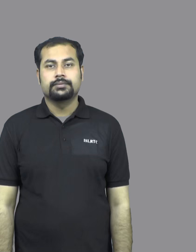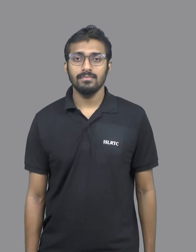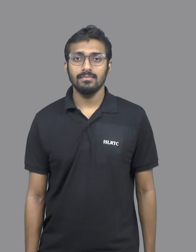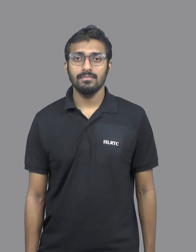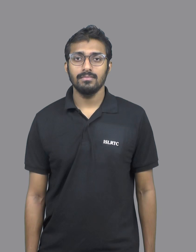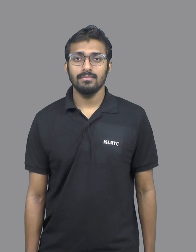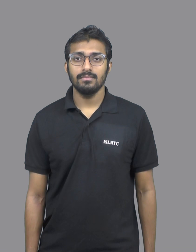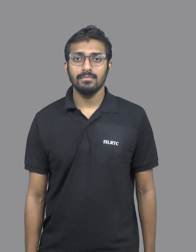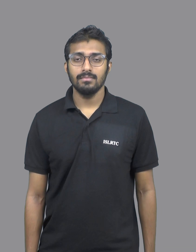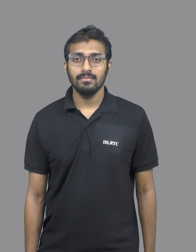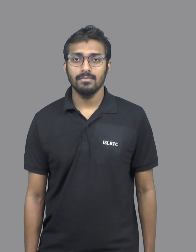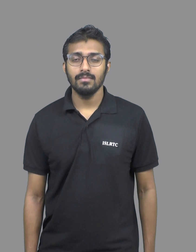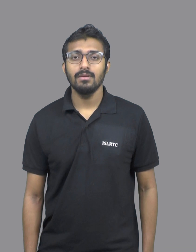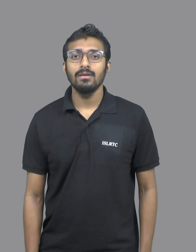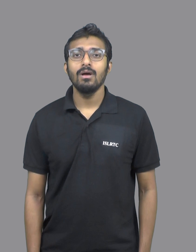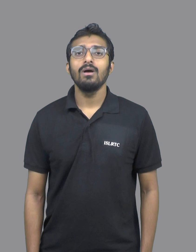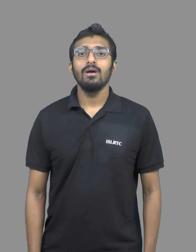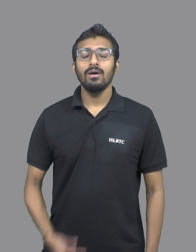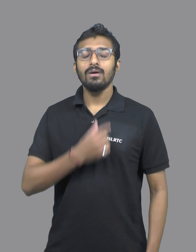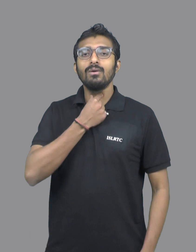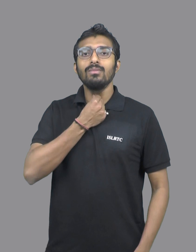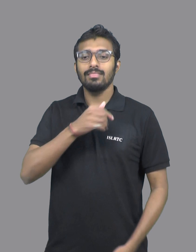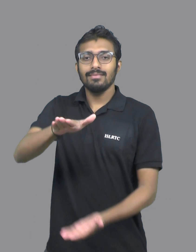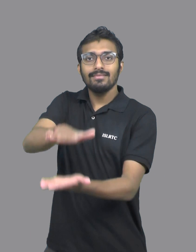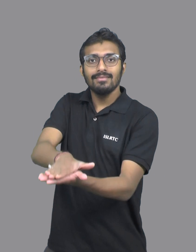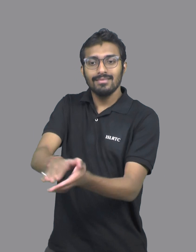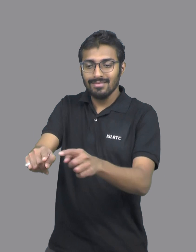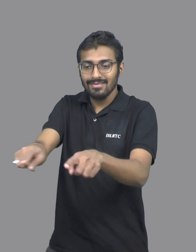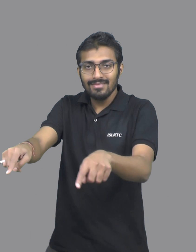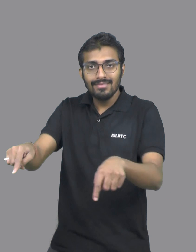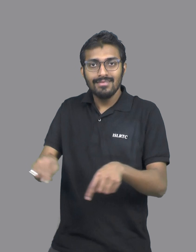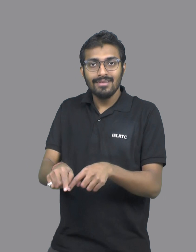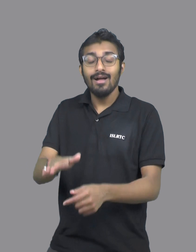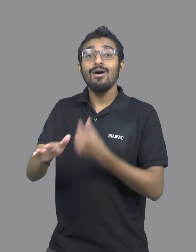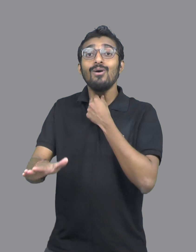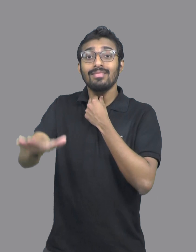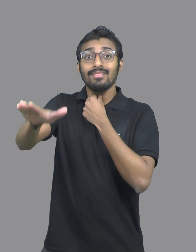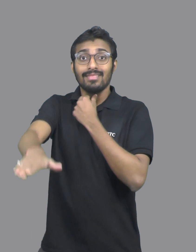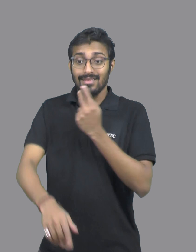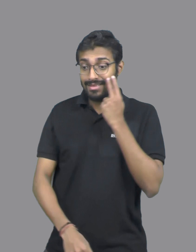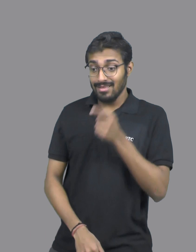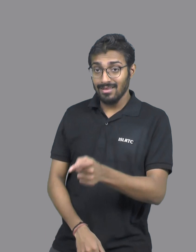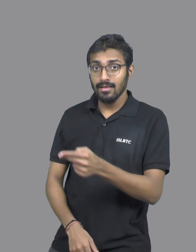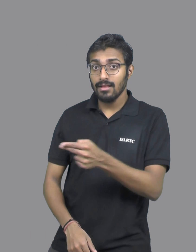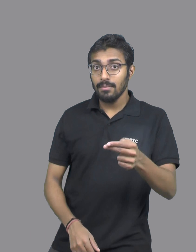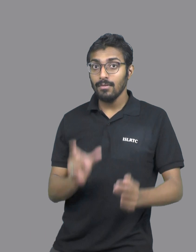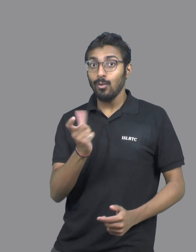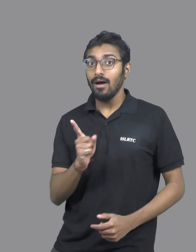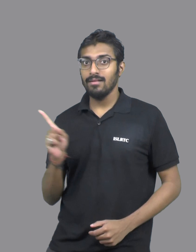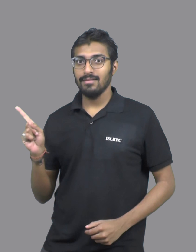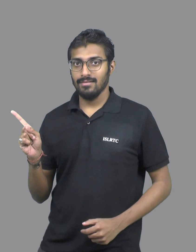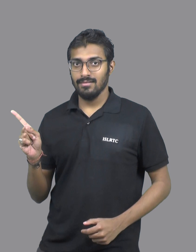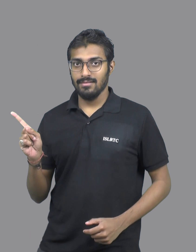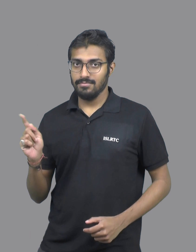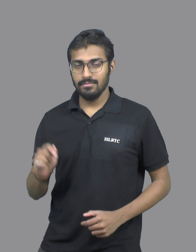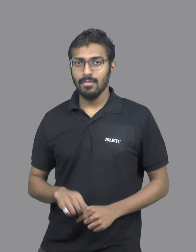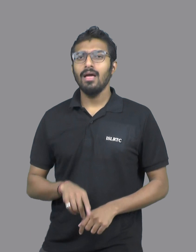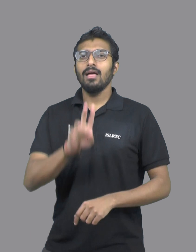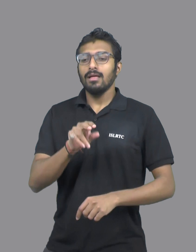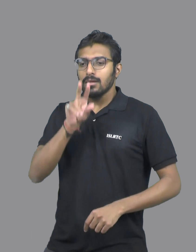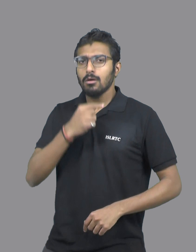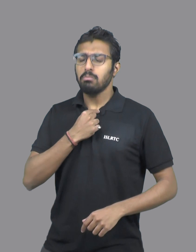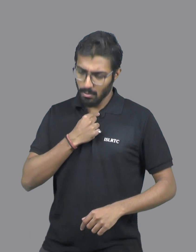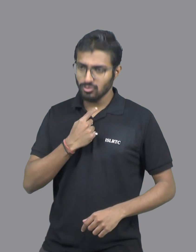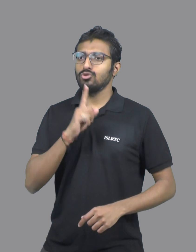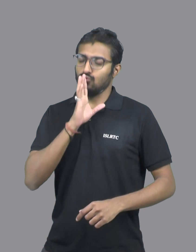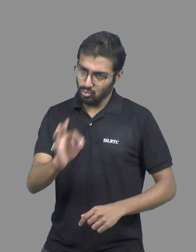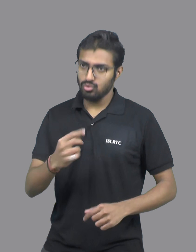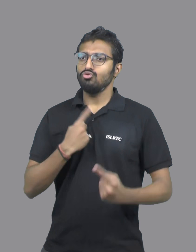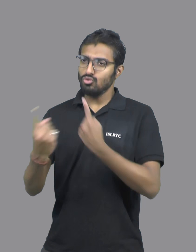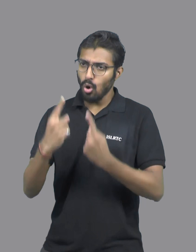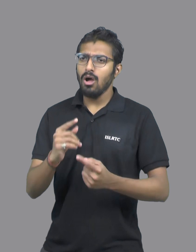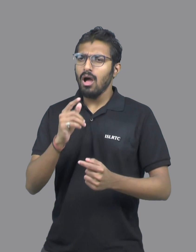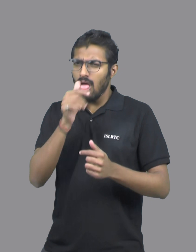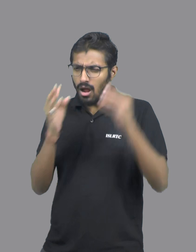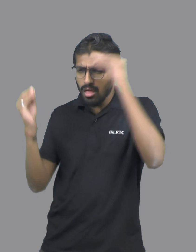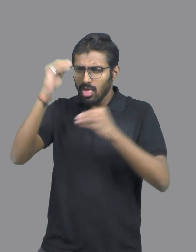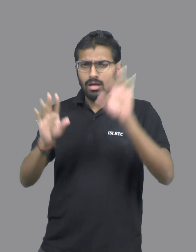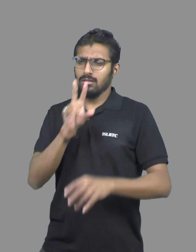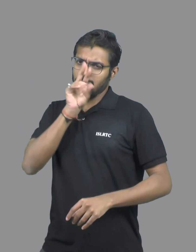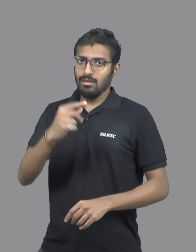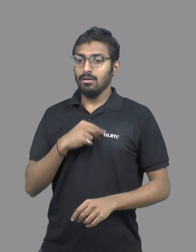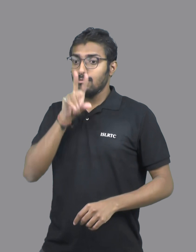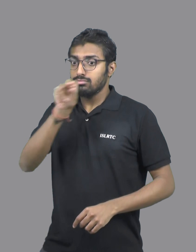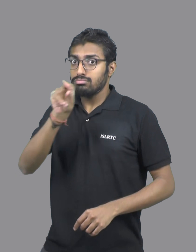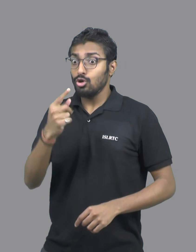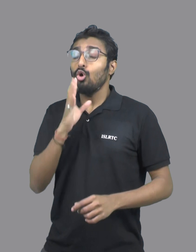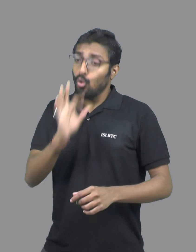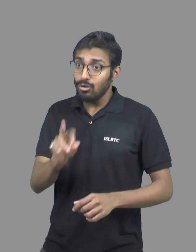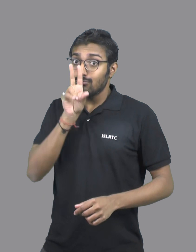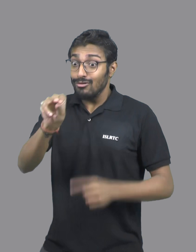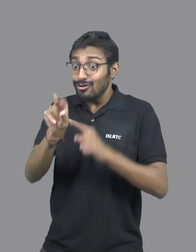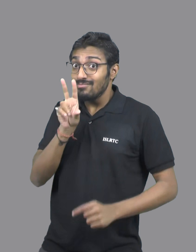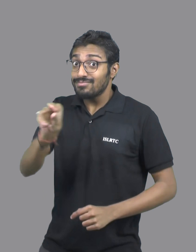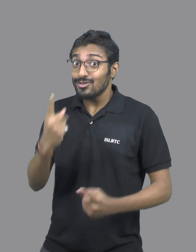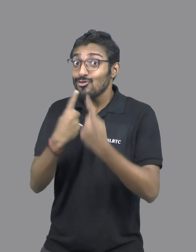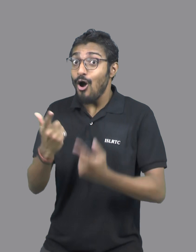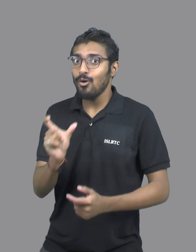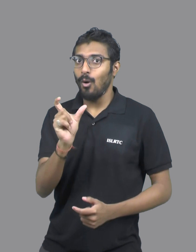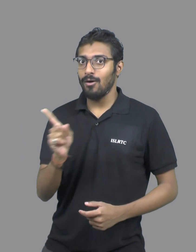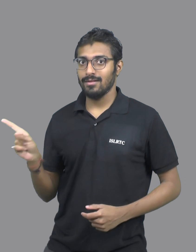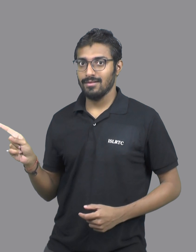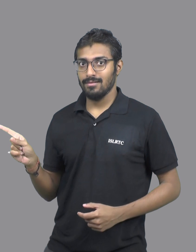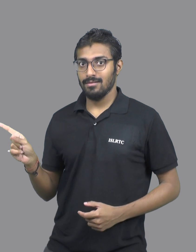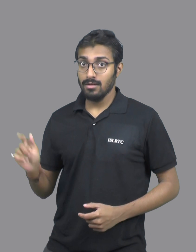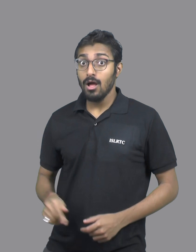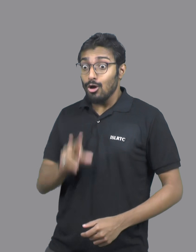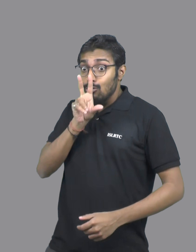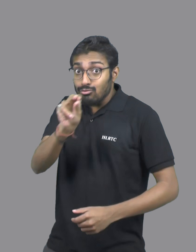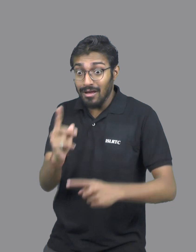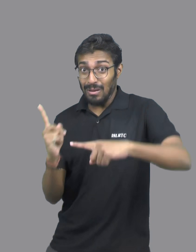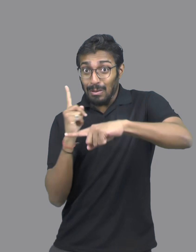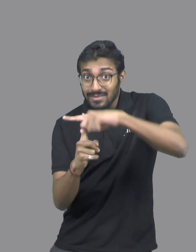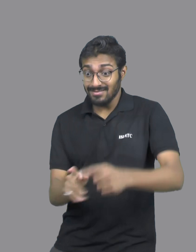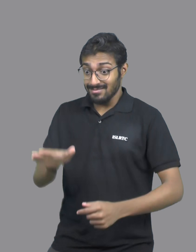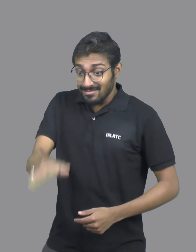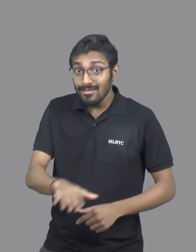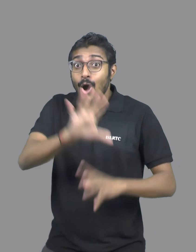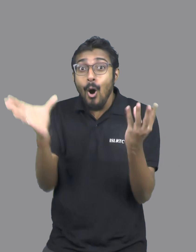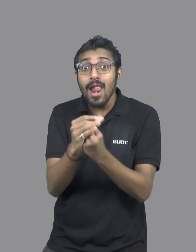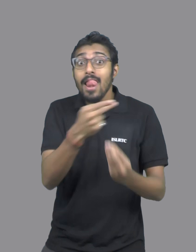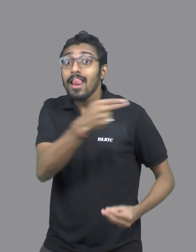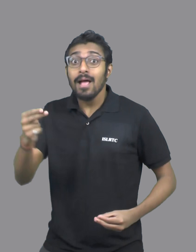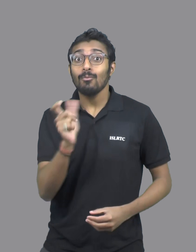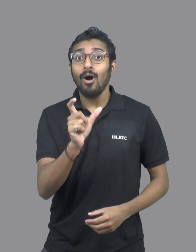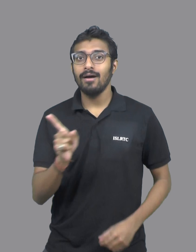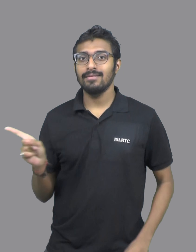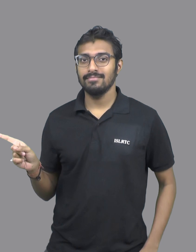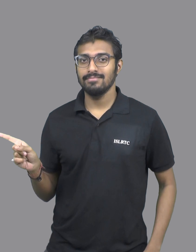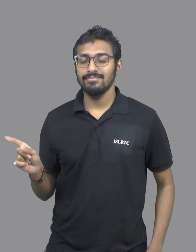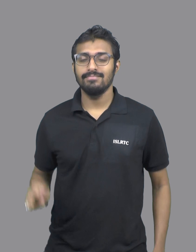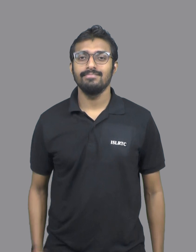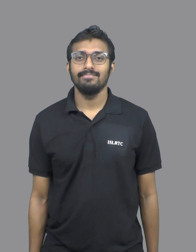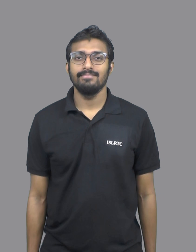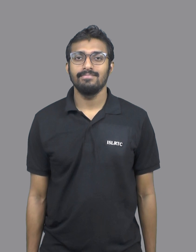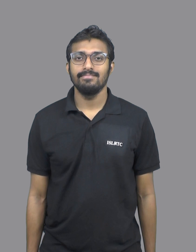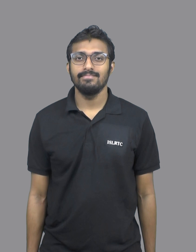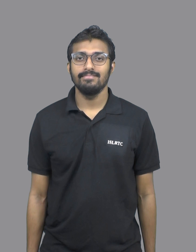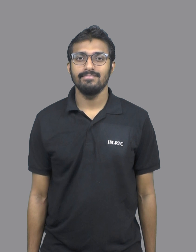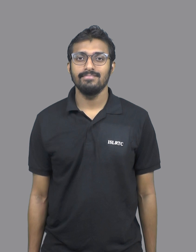Oath Affirm Depose